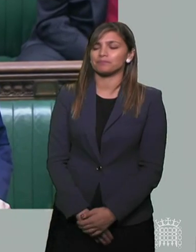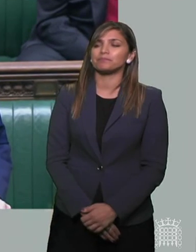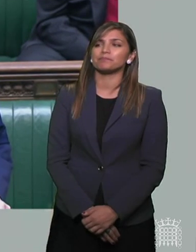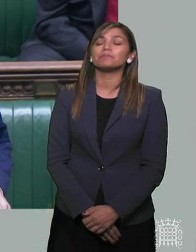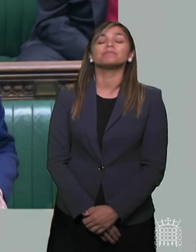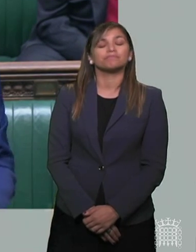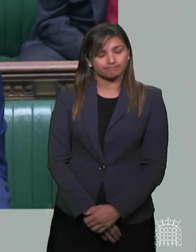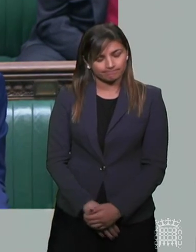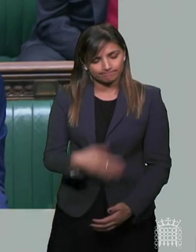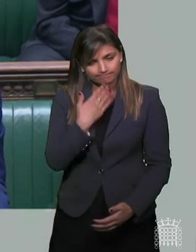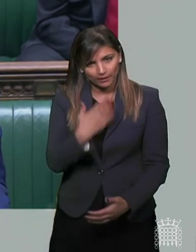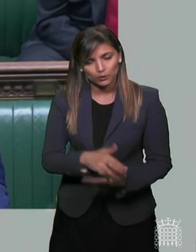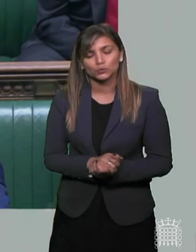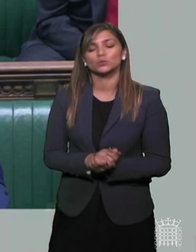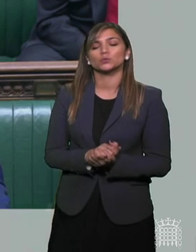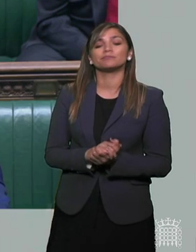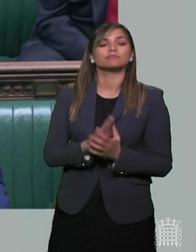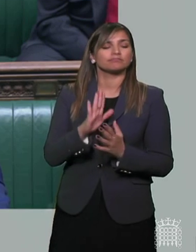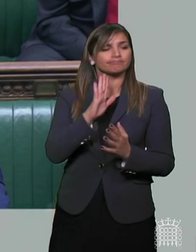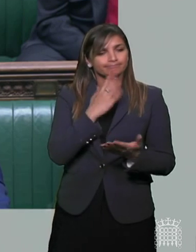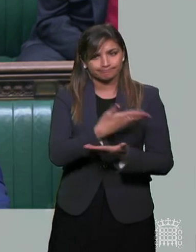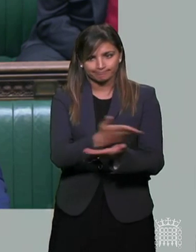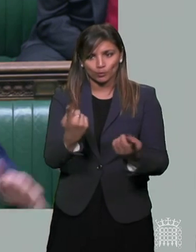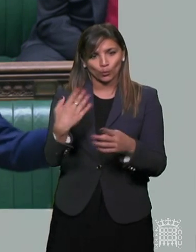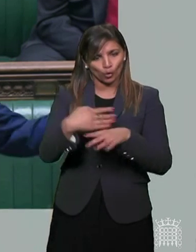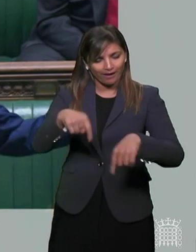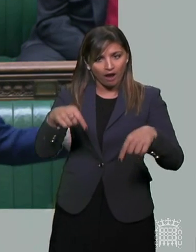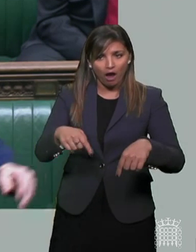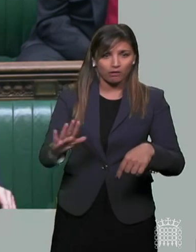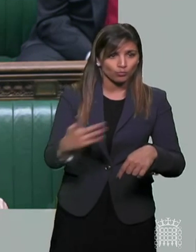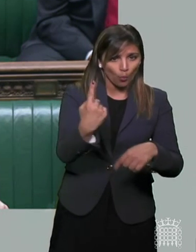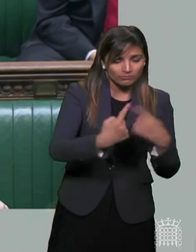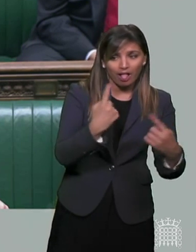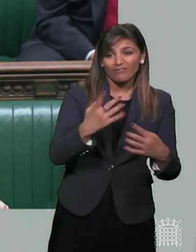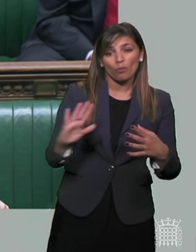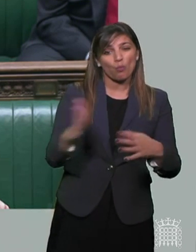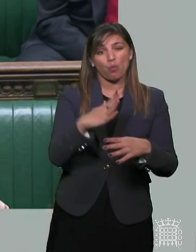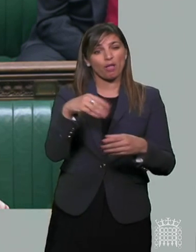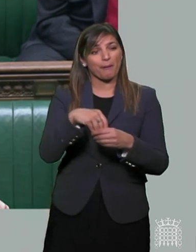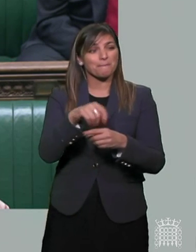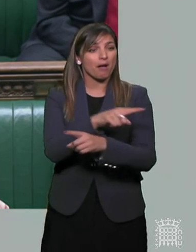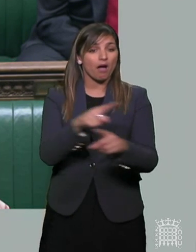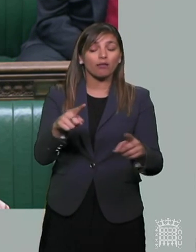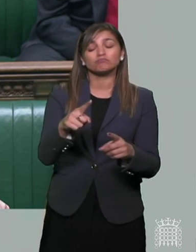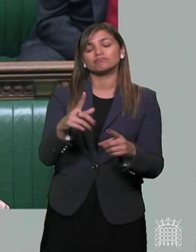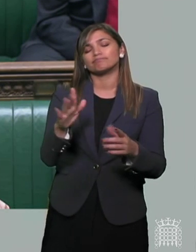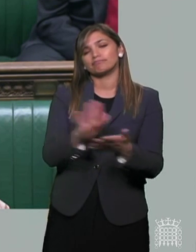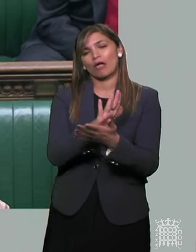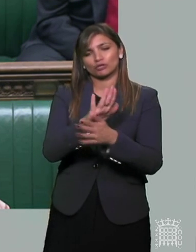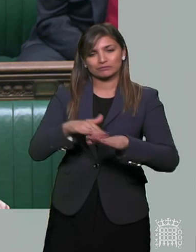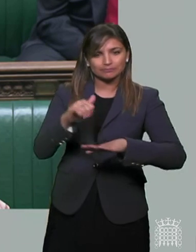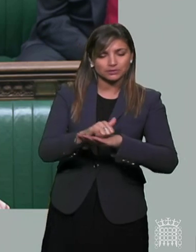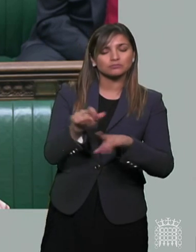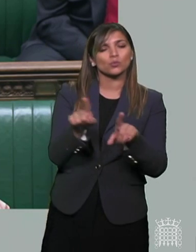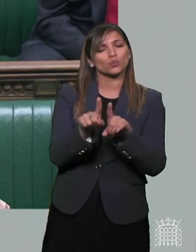Can I also wish you, Mr Speaker, everybody who works in this House and all Members a merry Christmas and a happy new year?